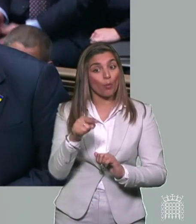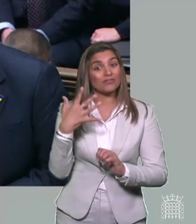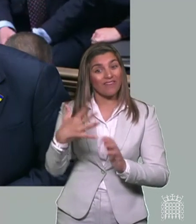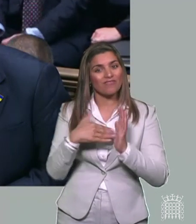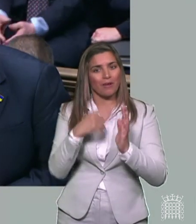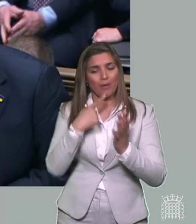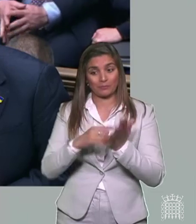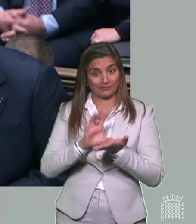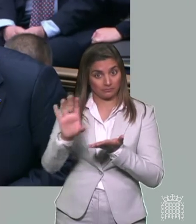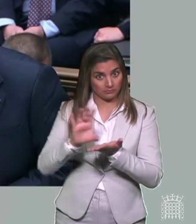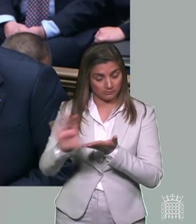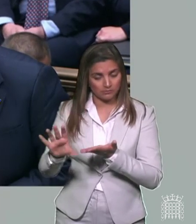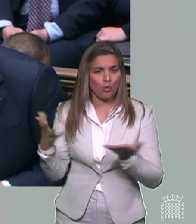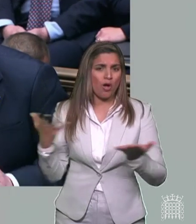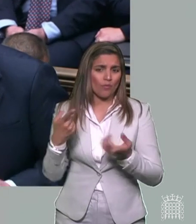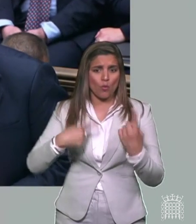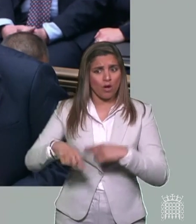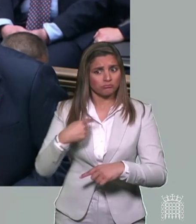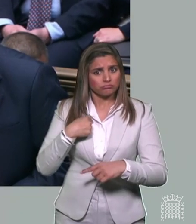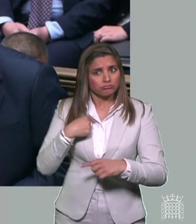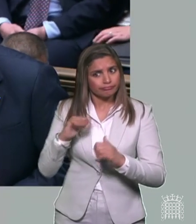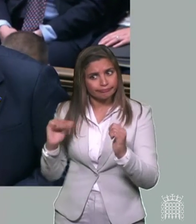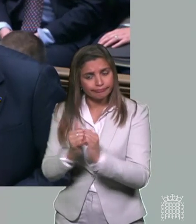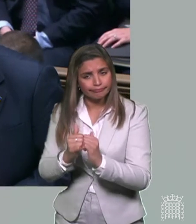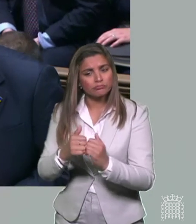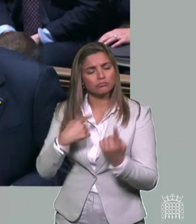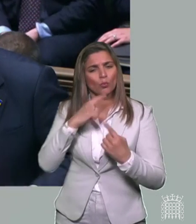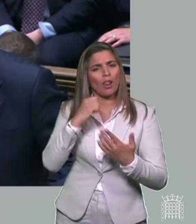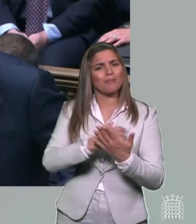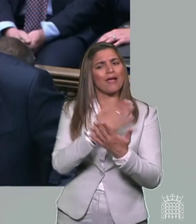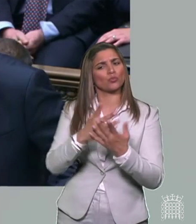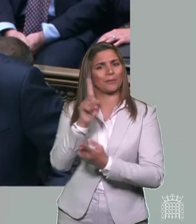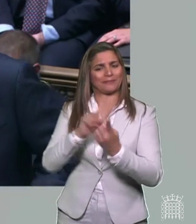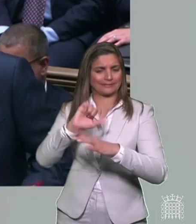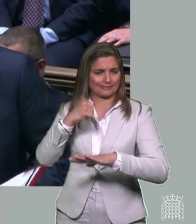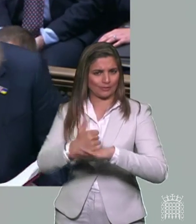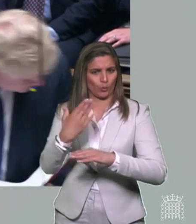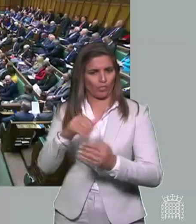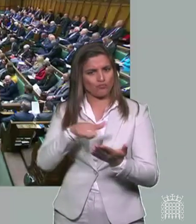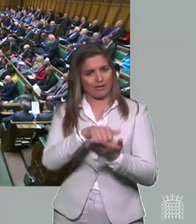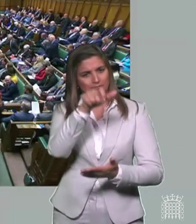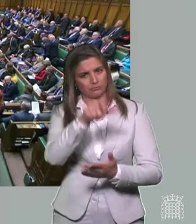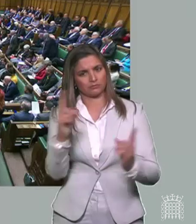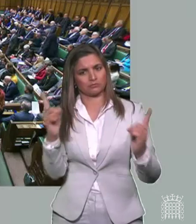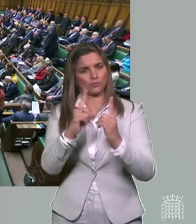We want to put more into buses—I believe in them passionately myself—and I will ensure he has a meeting with the relevant Minister.